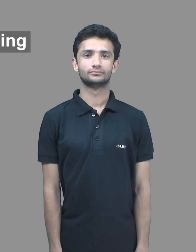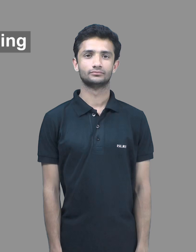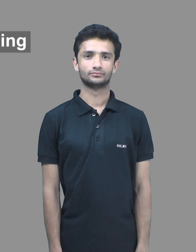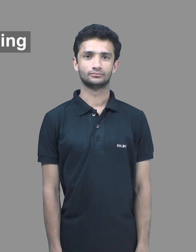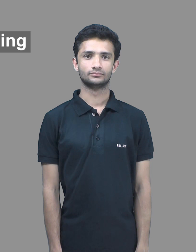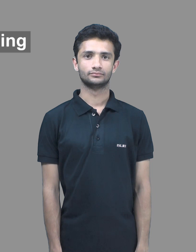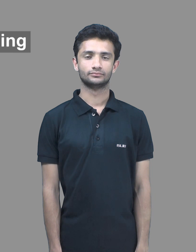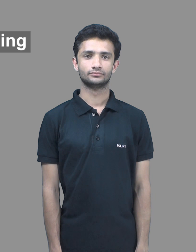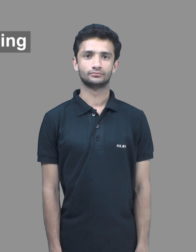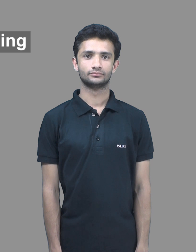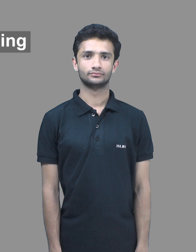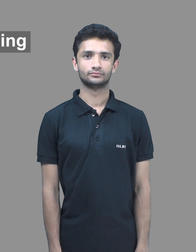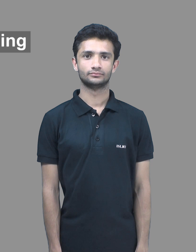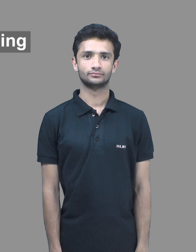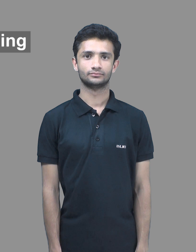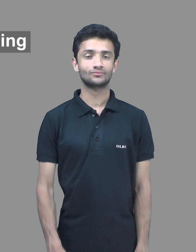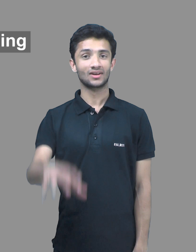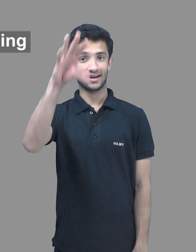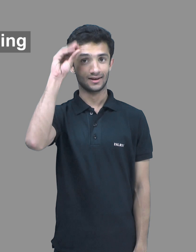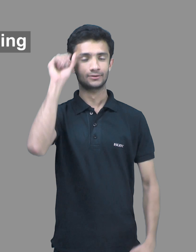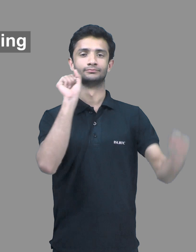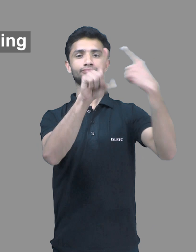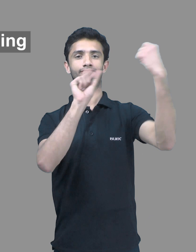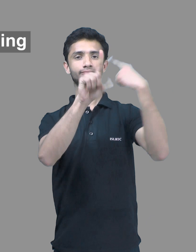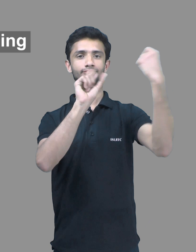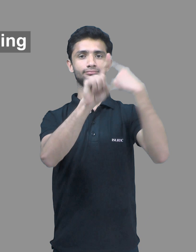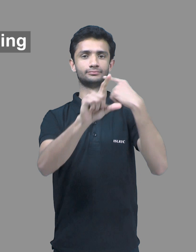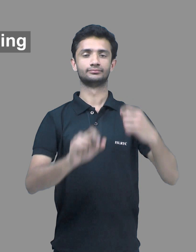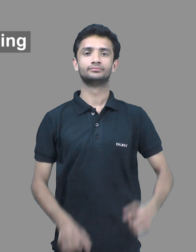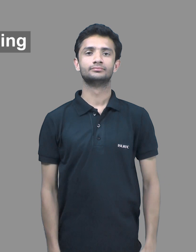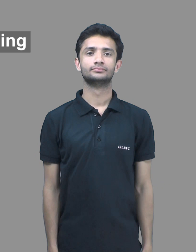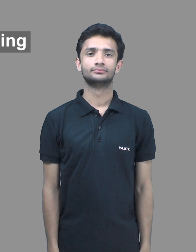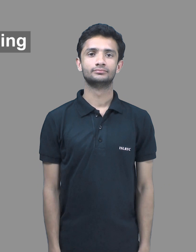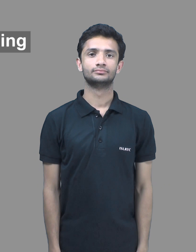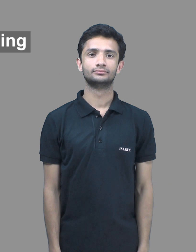Distance Learning